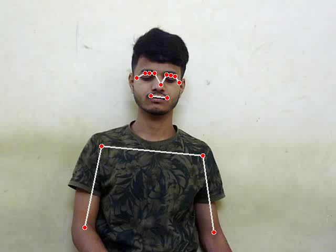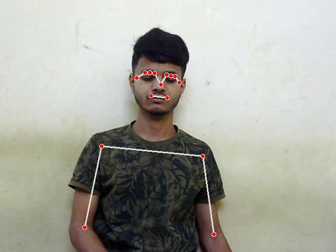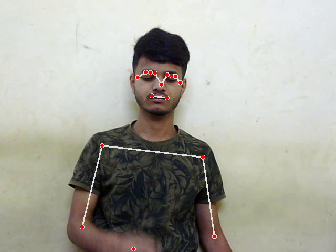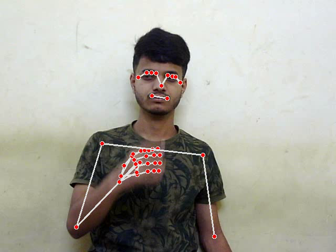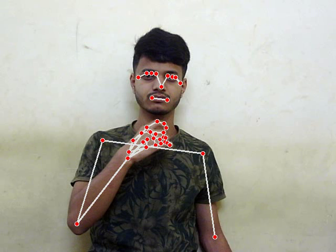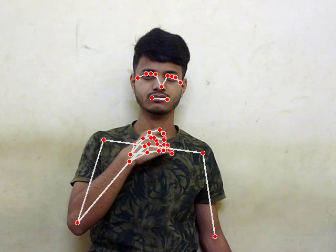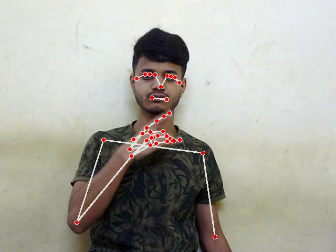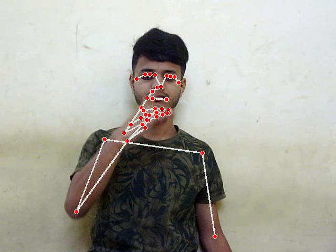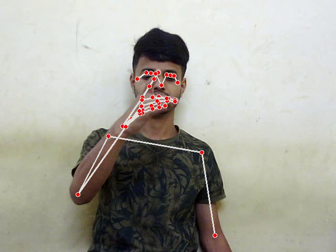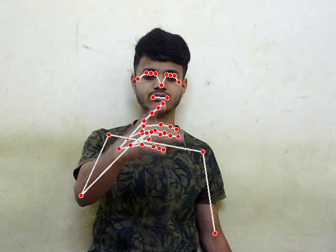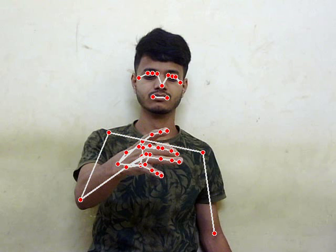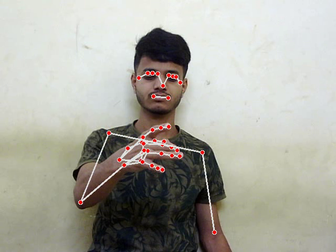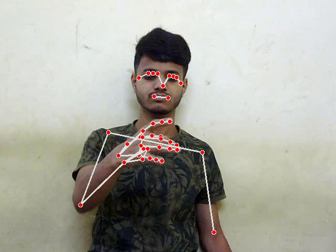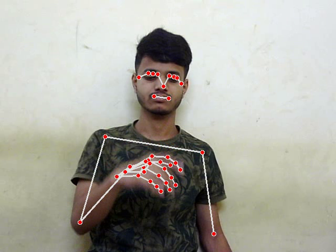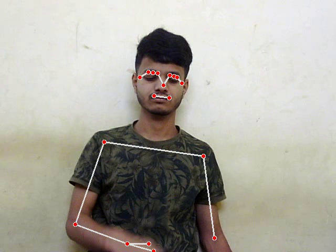like